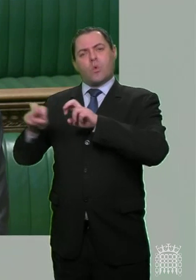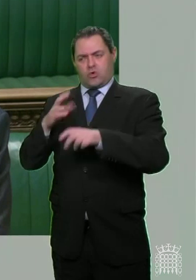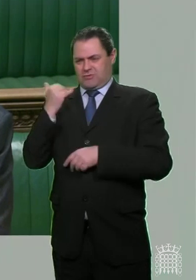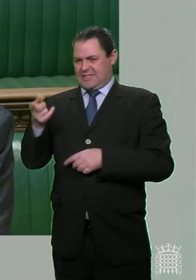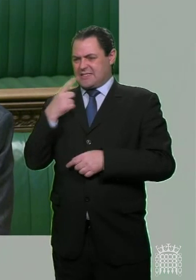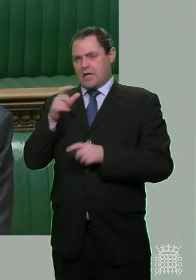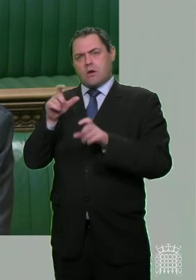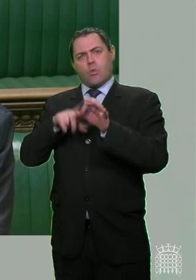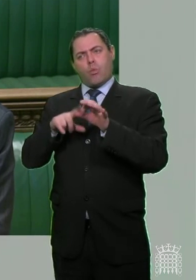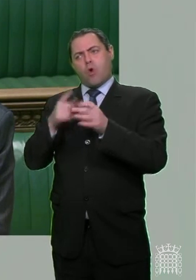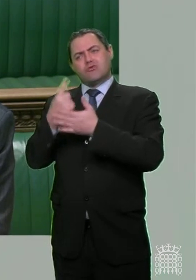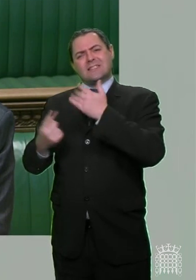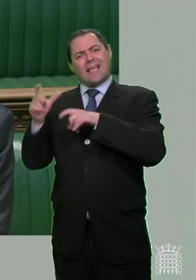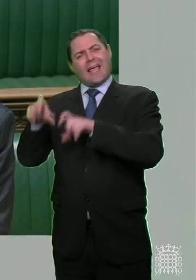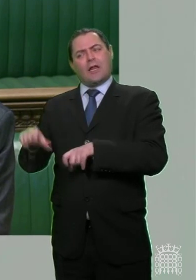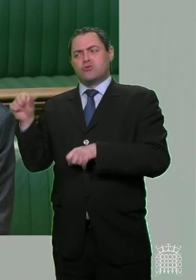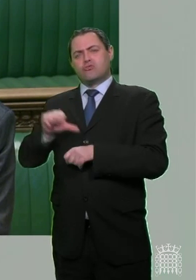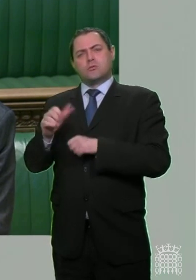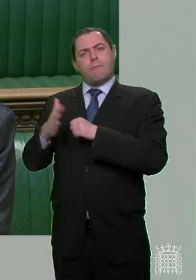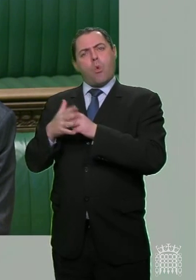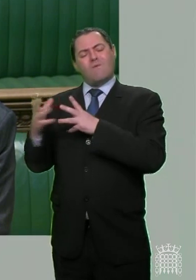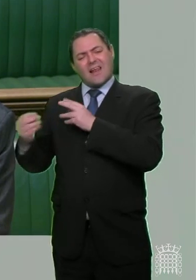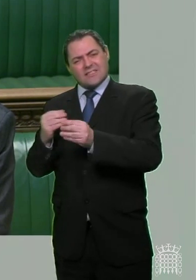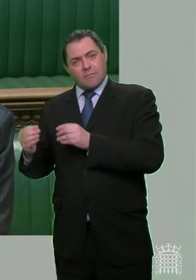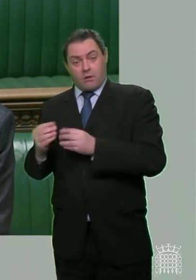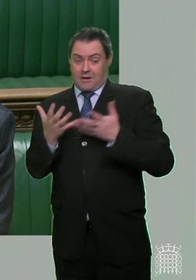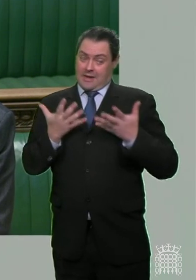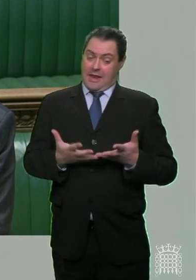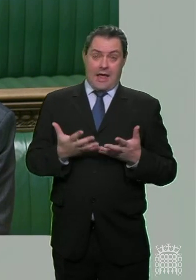We have one of the toughest regimes in the world.